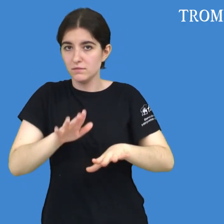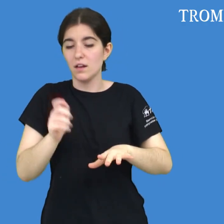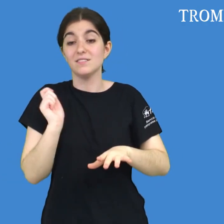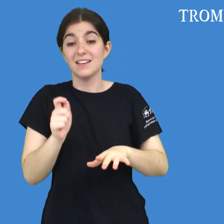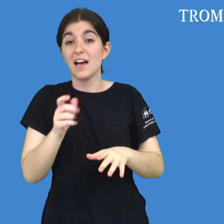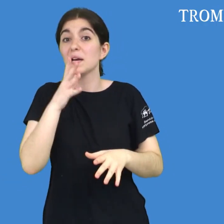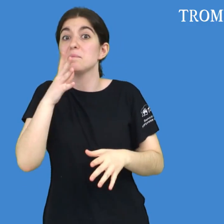frecuente